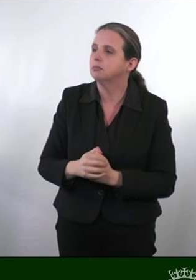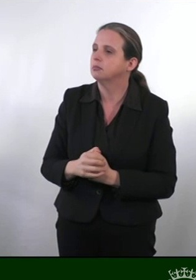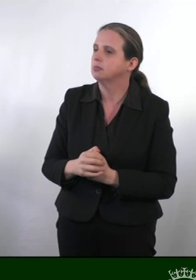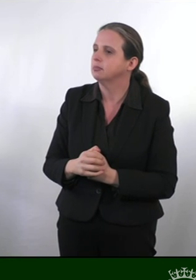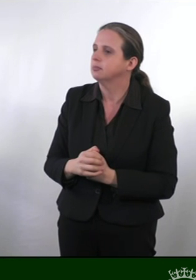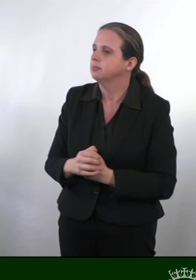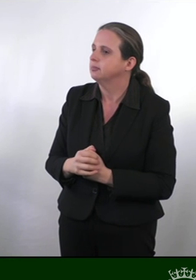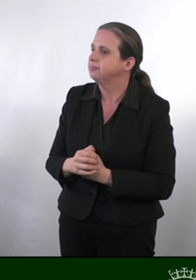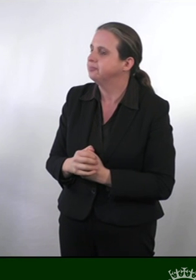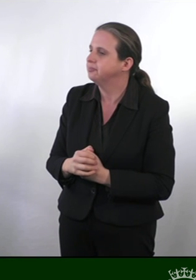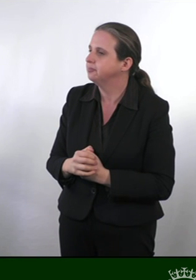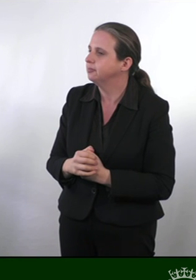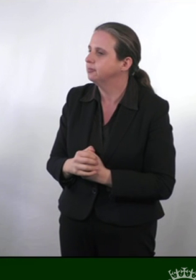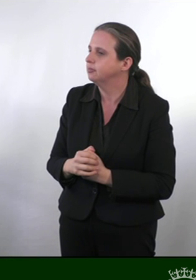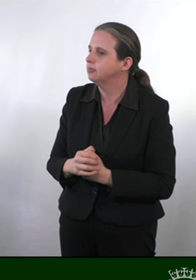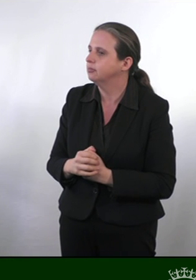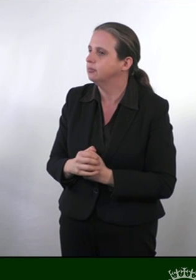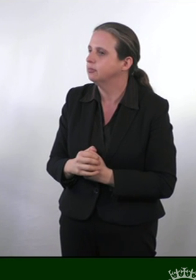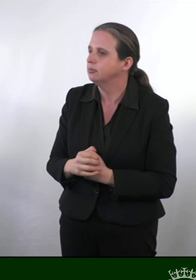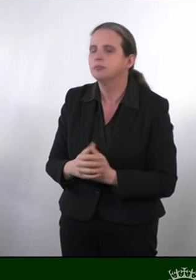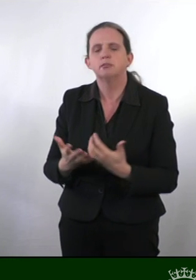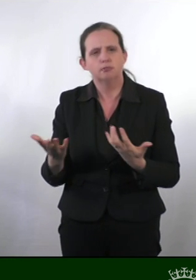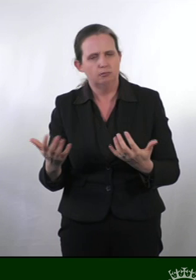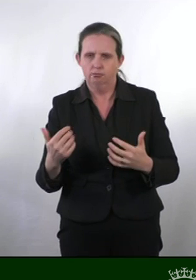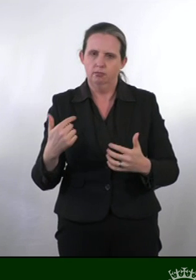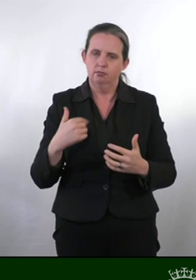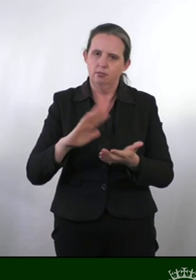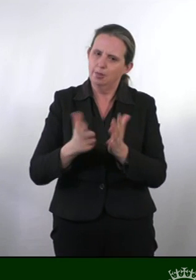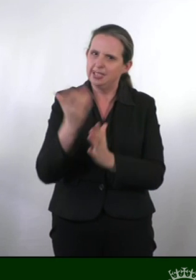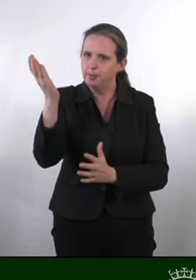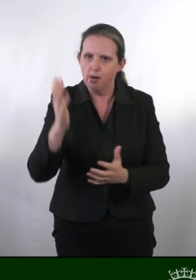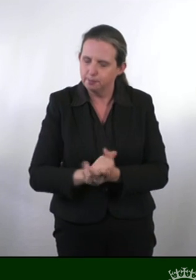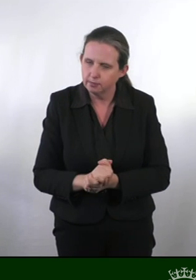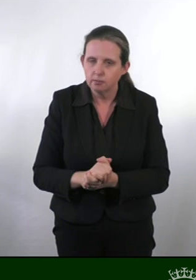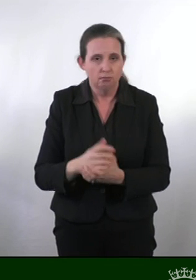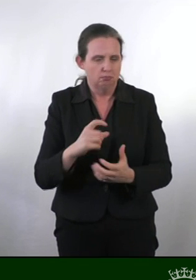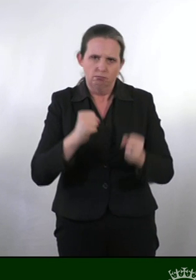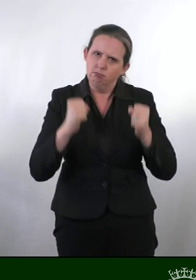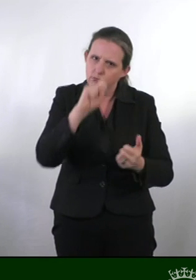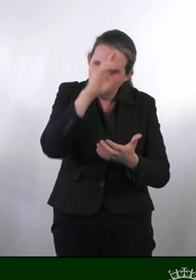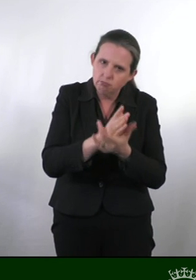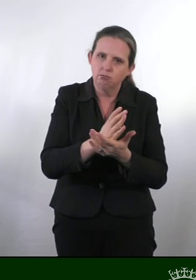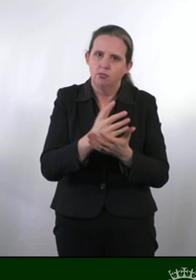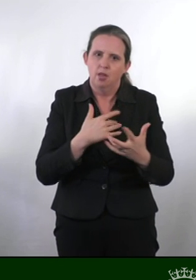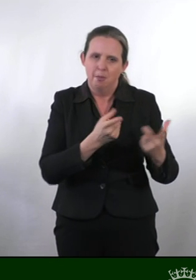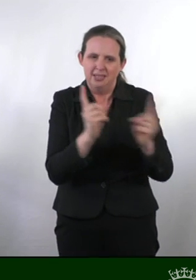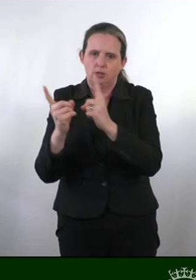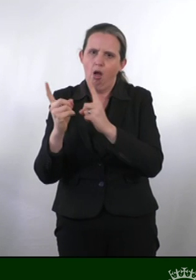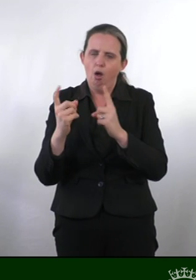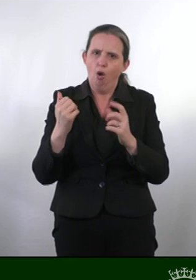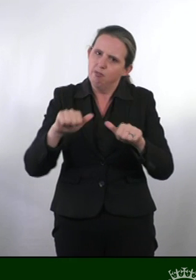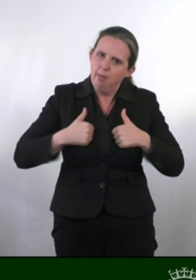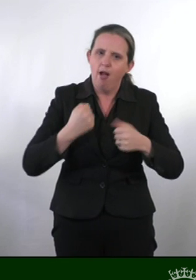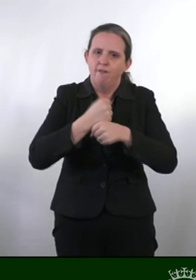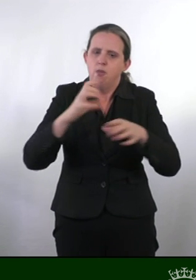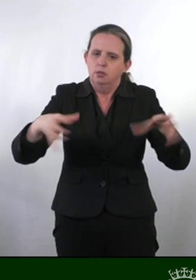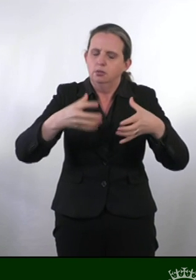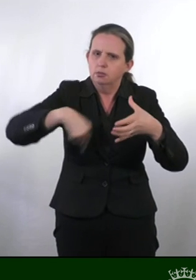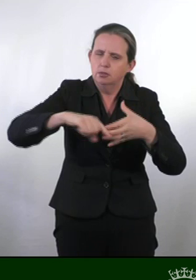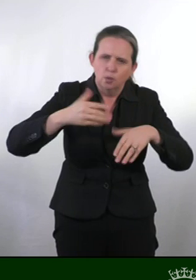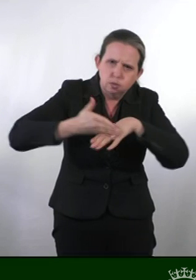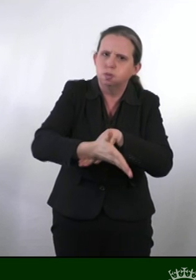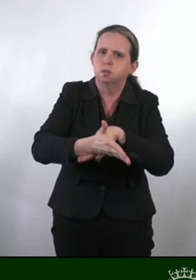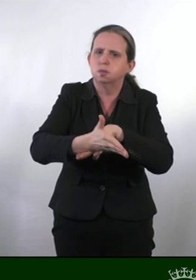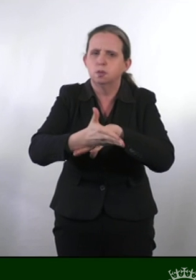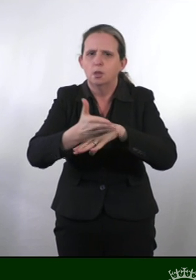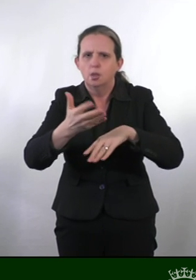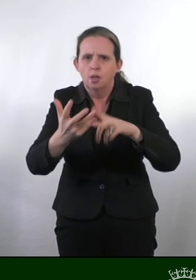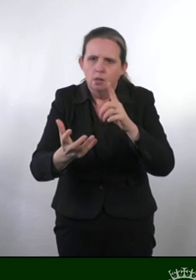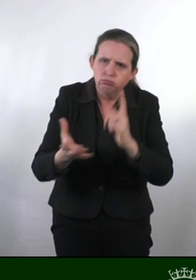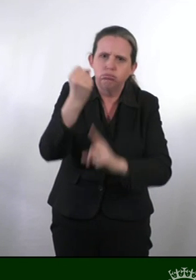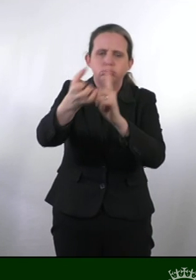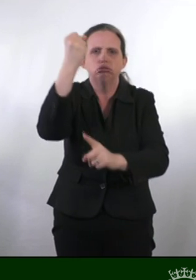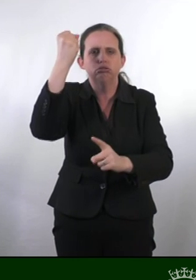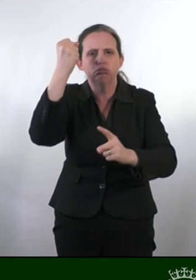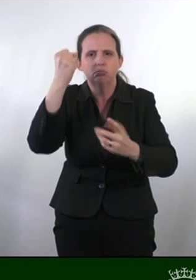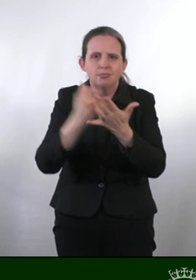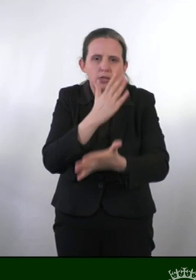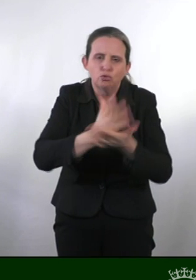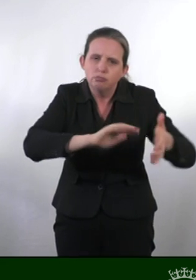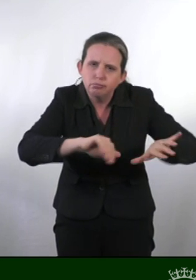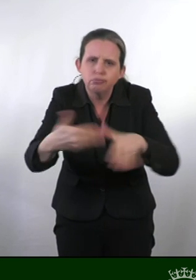I believe that the Ministers of this Government are working hard and overall doing an outstanding job in delivering the people’s priorities, and that is what we will continue to do.